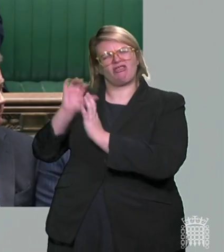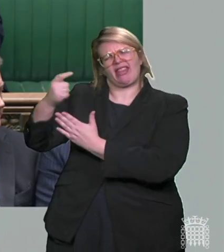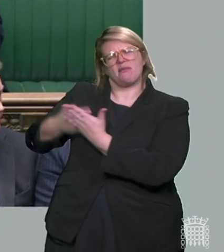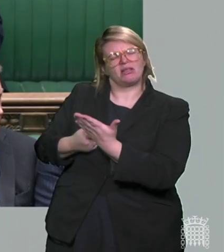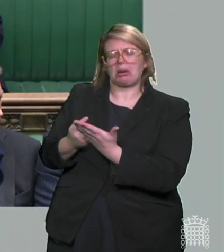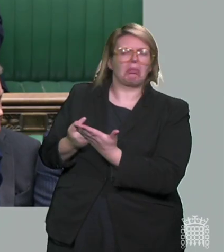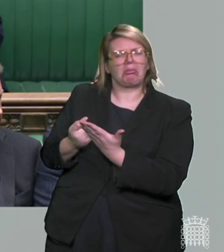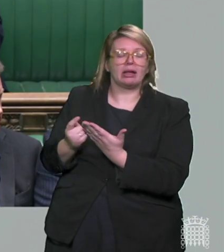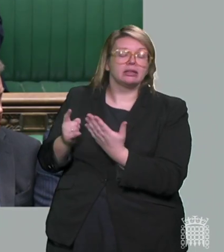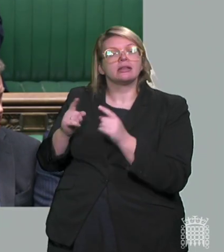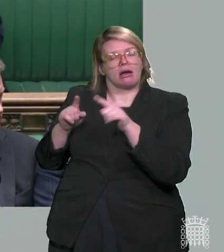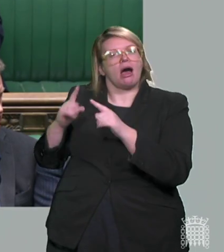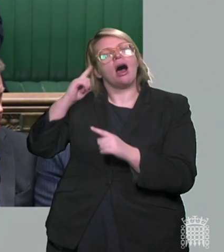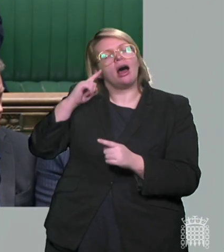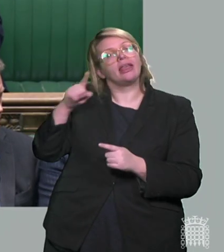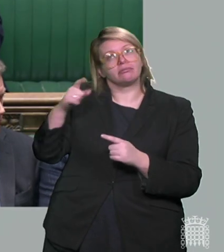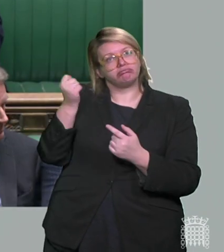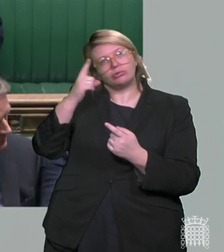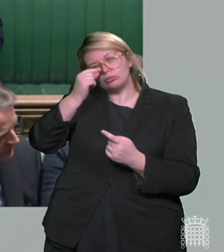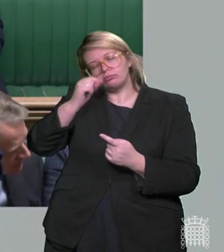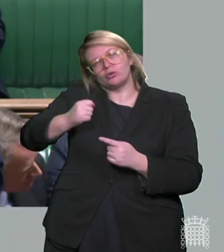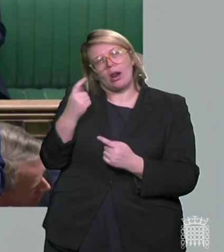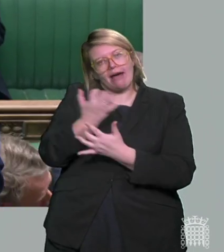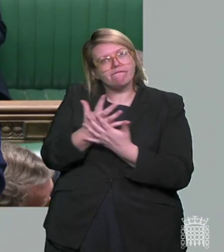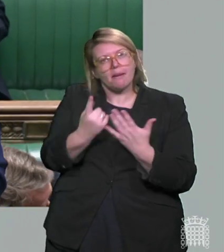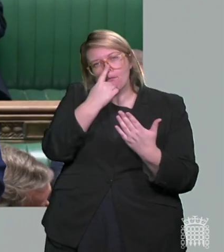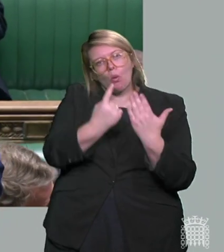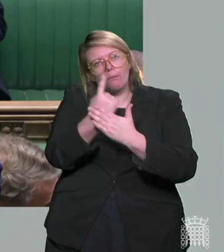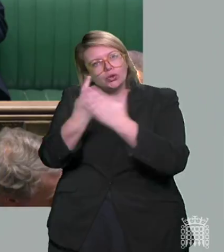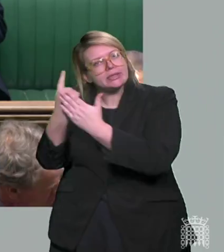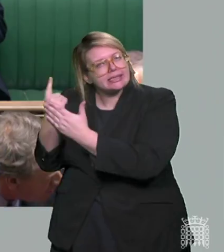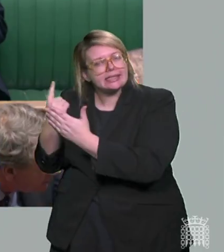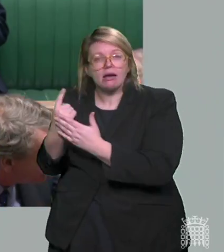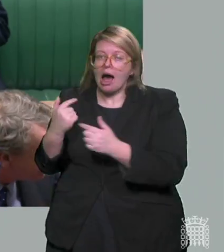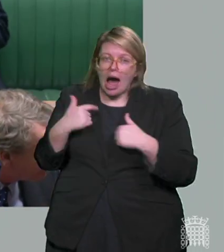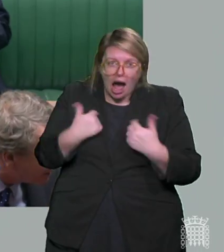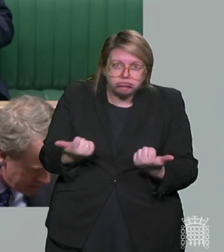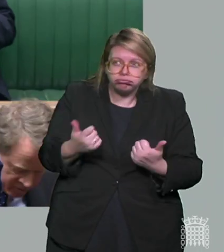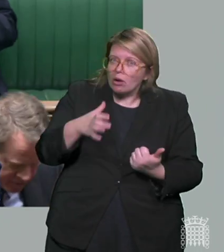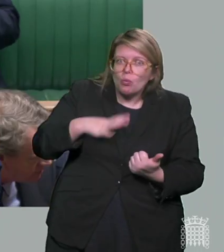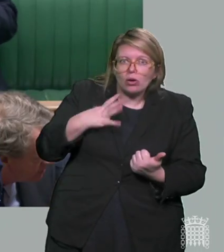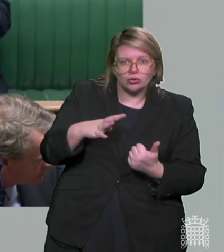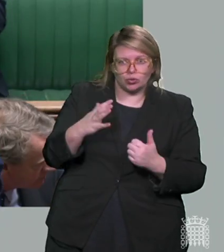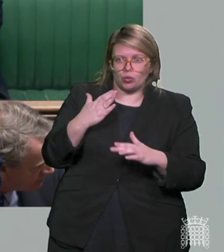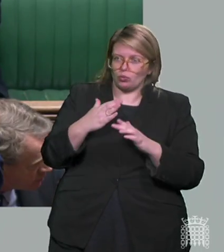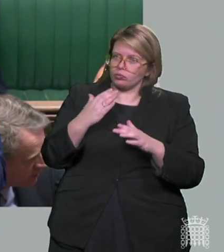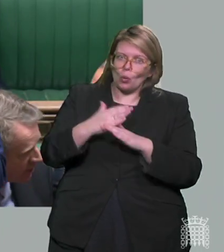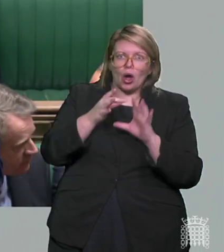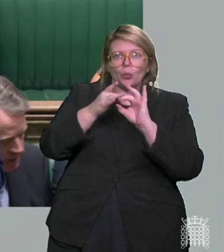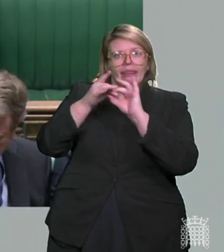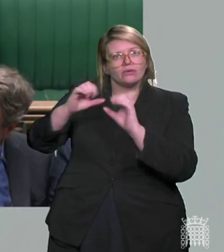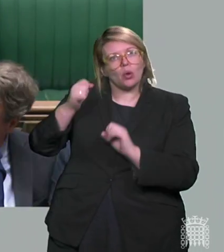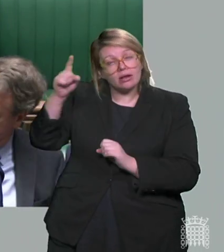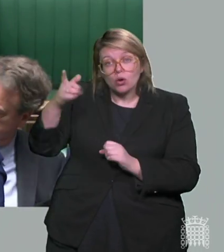In relation to other opportunities for Scotland, I am very keen to work in my role in the Scotland Office to develop that.